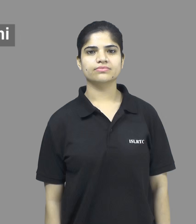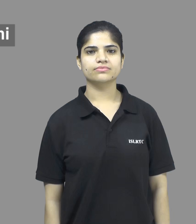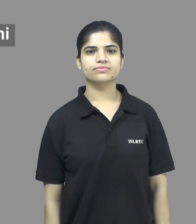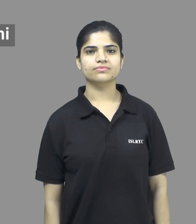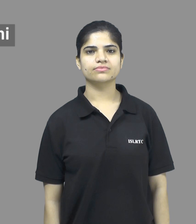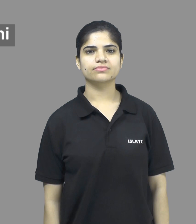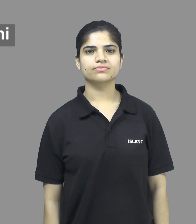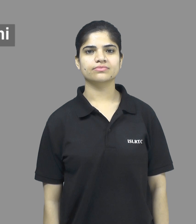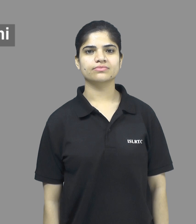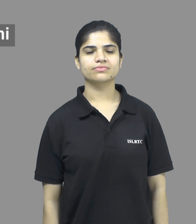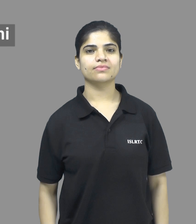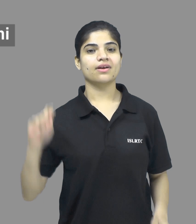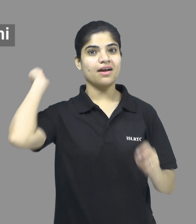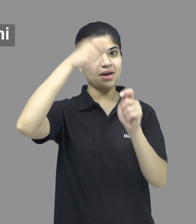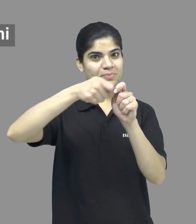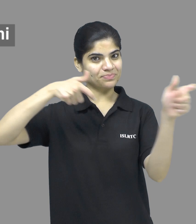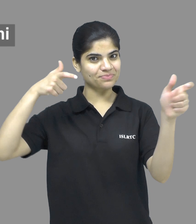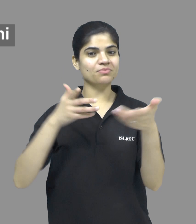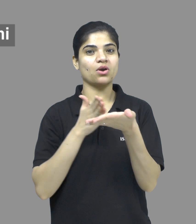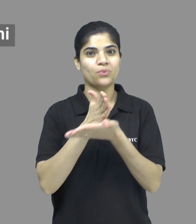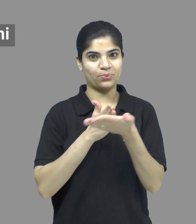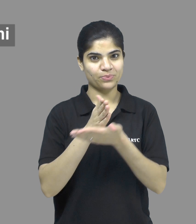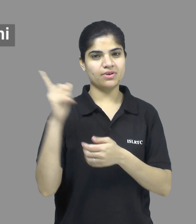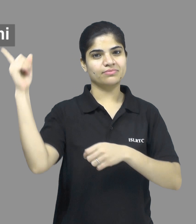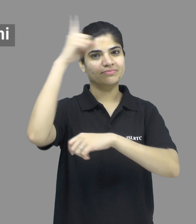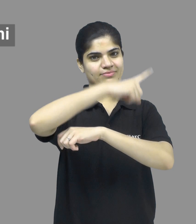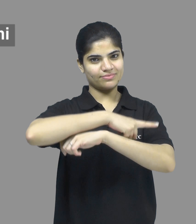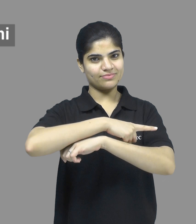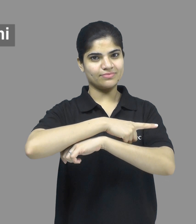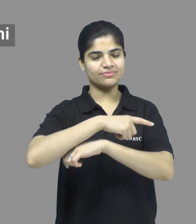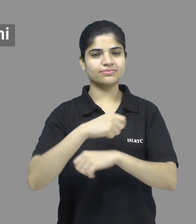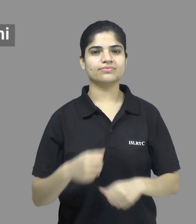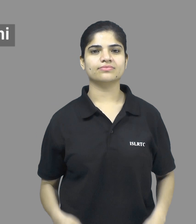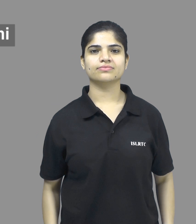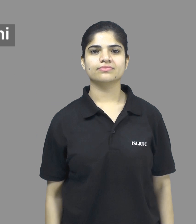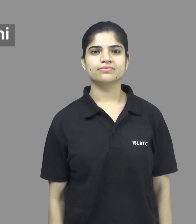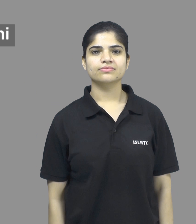Ram Navami